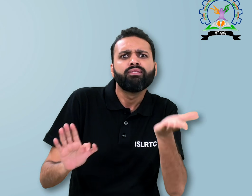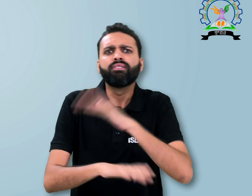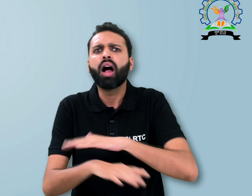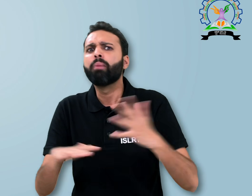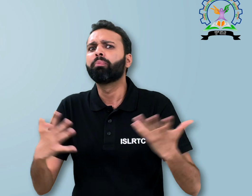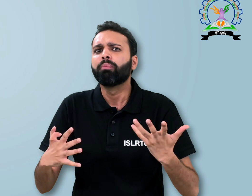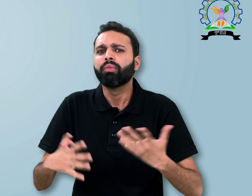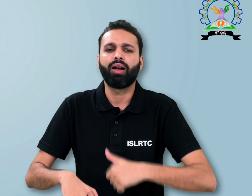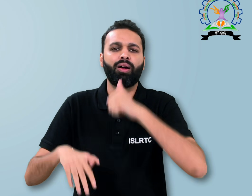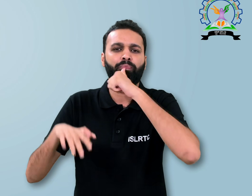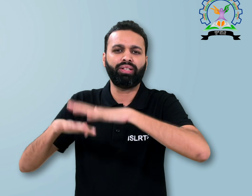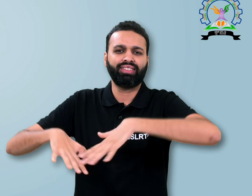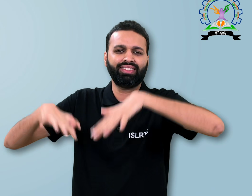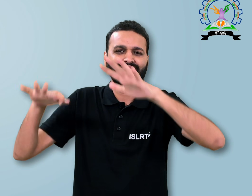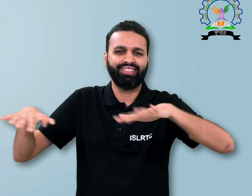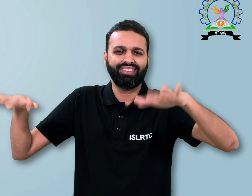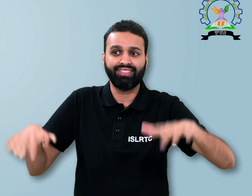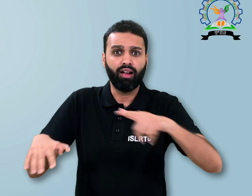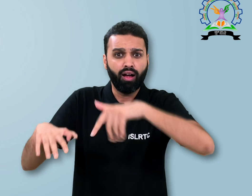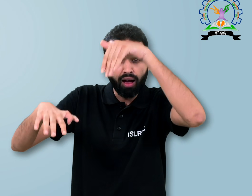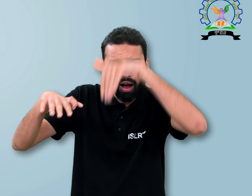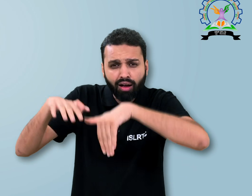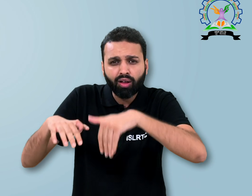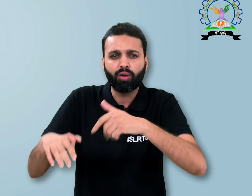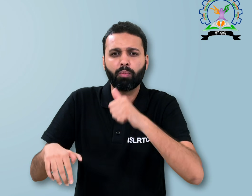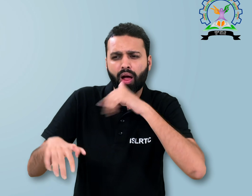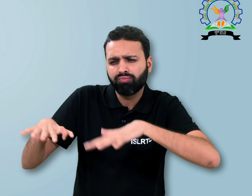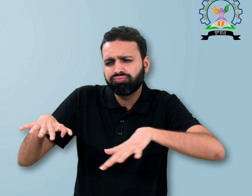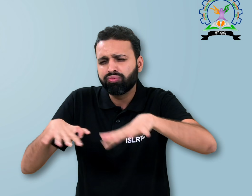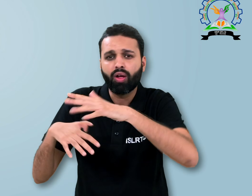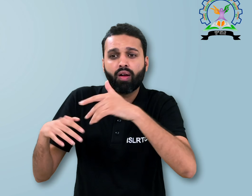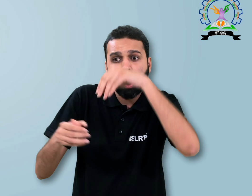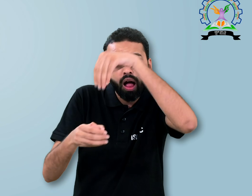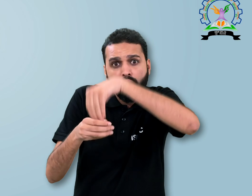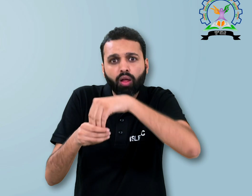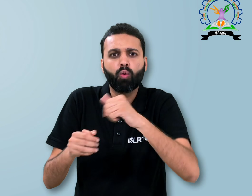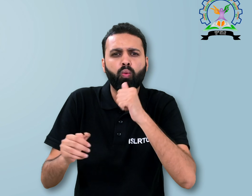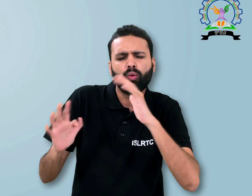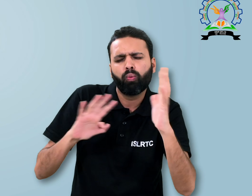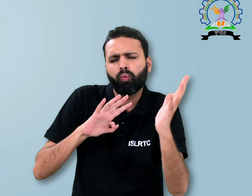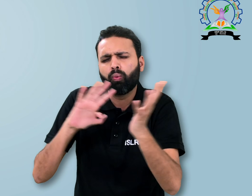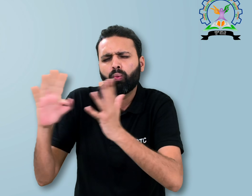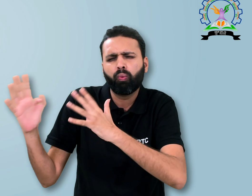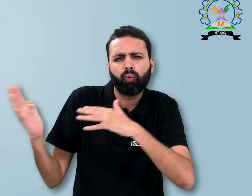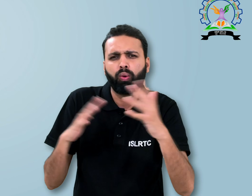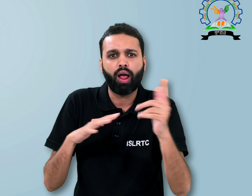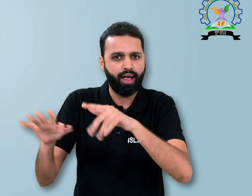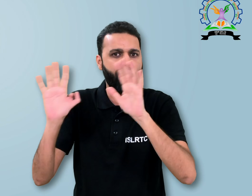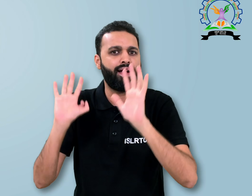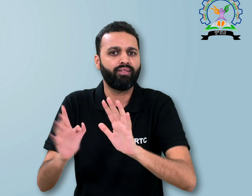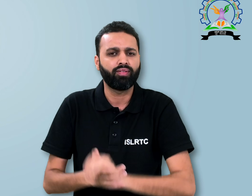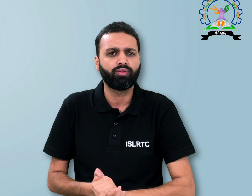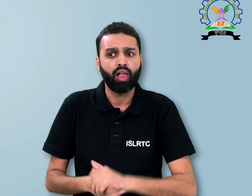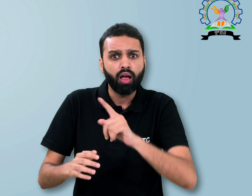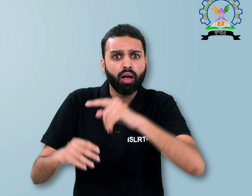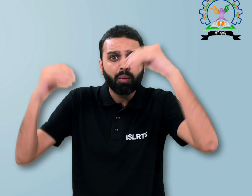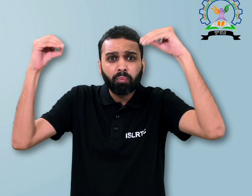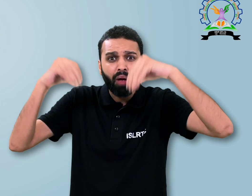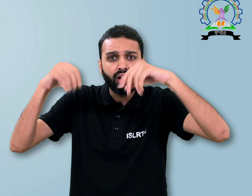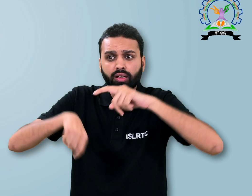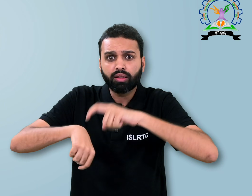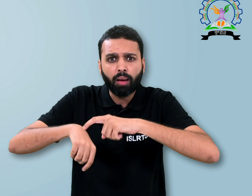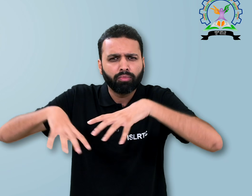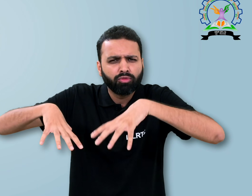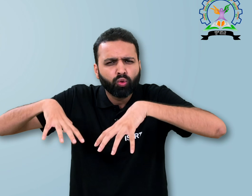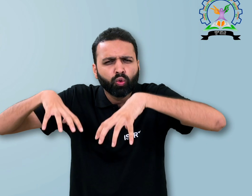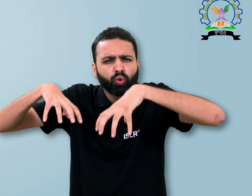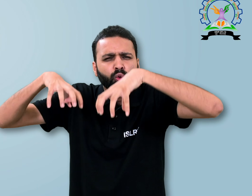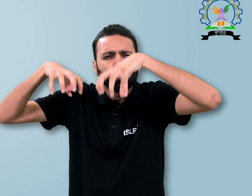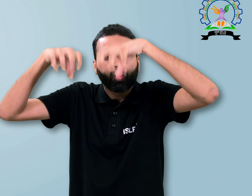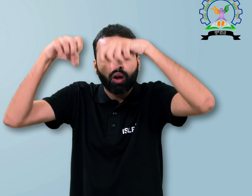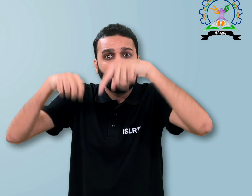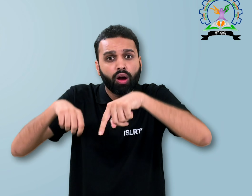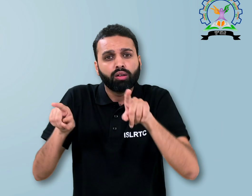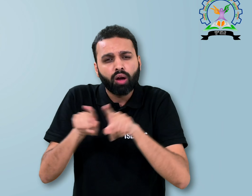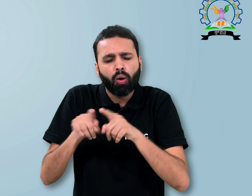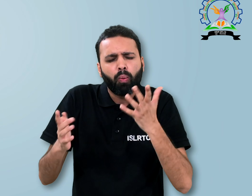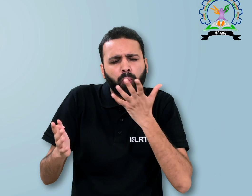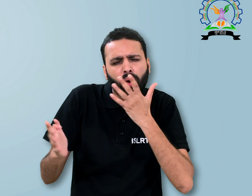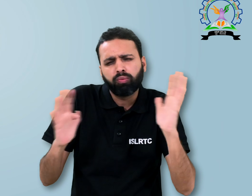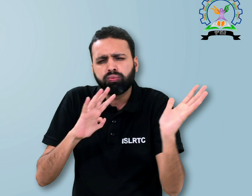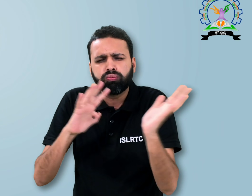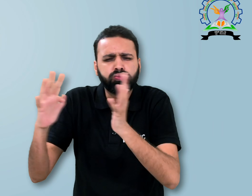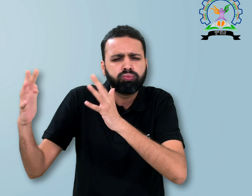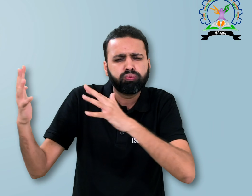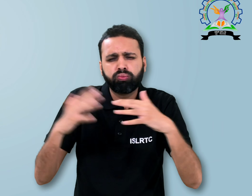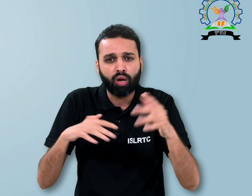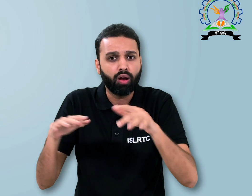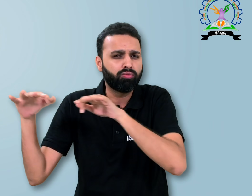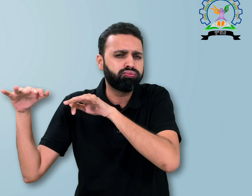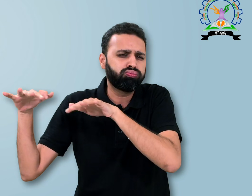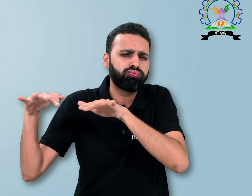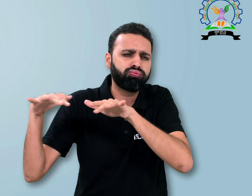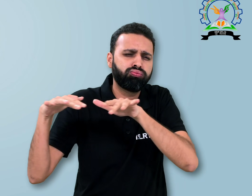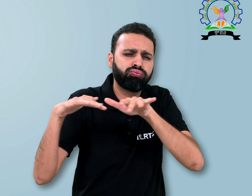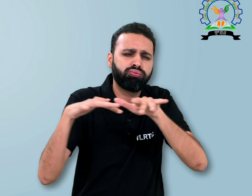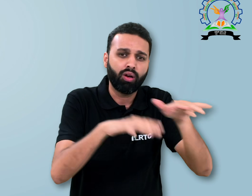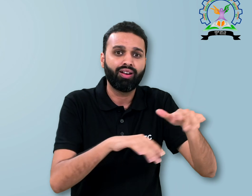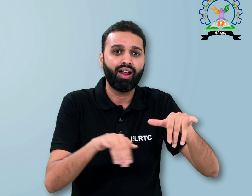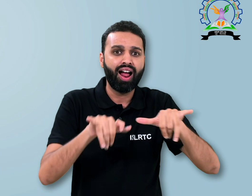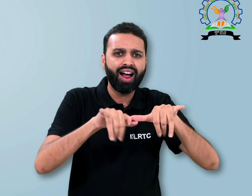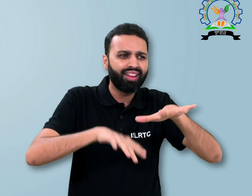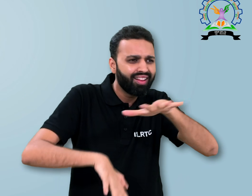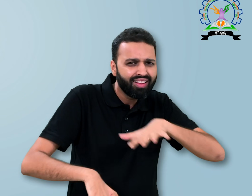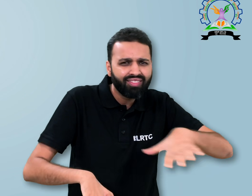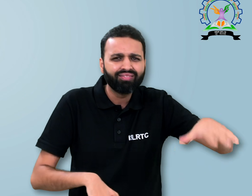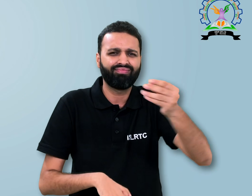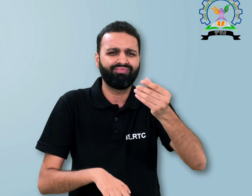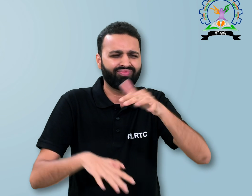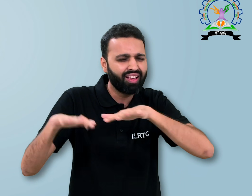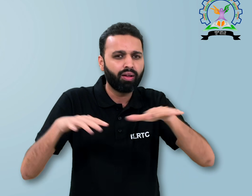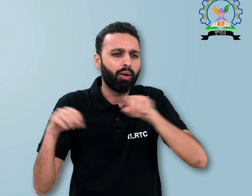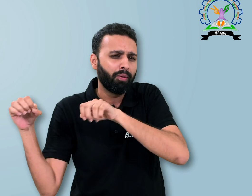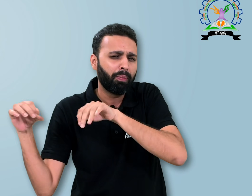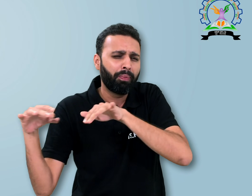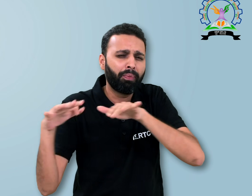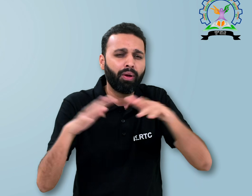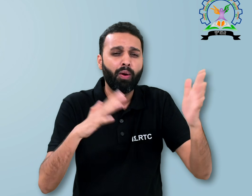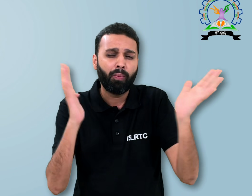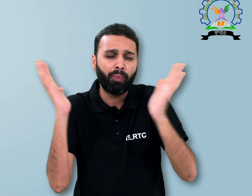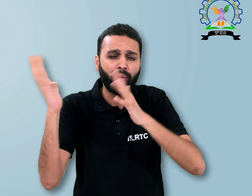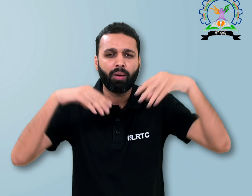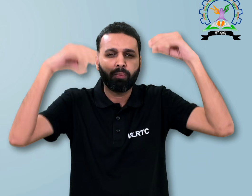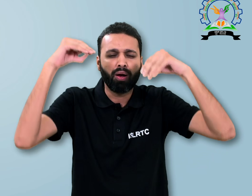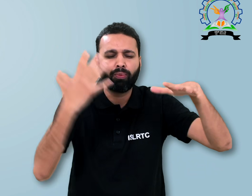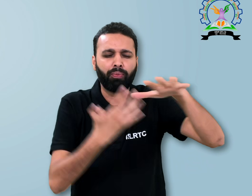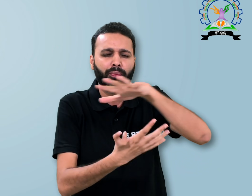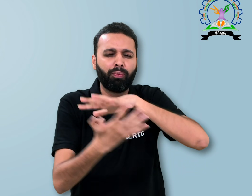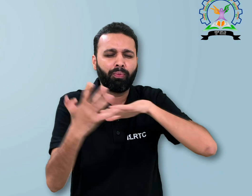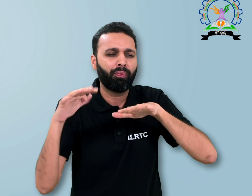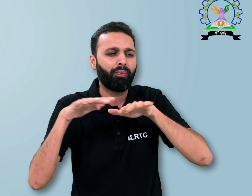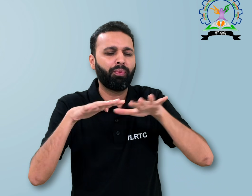from the surface of the sea towards the land which carries the rains.